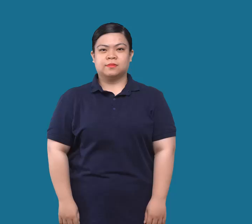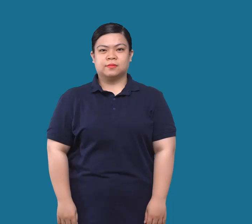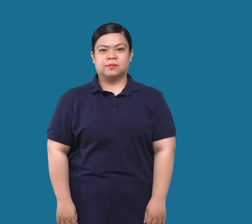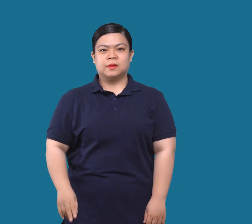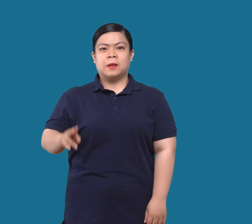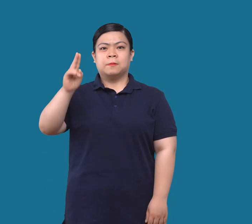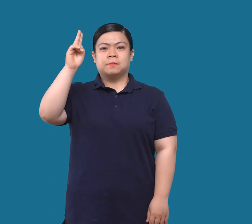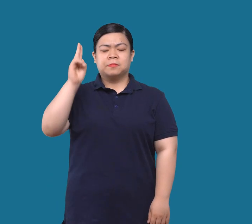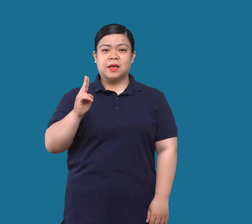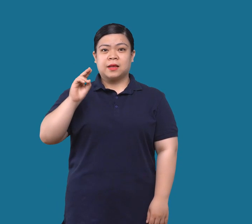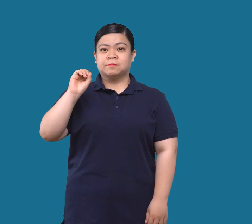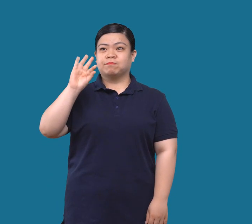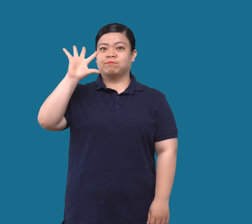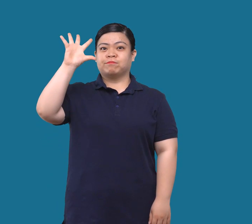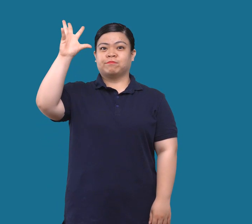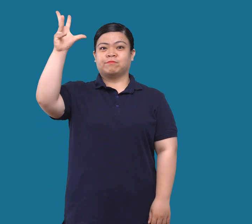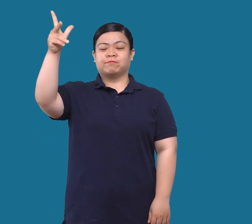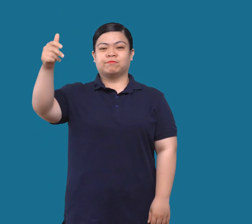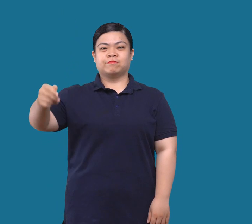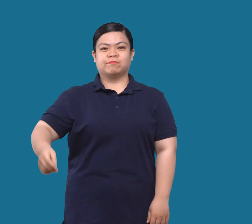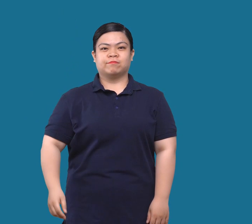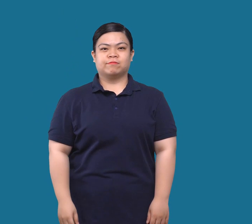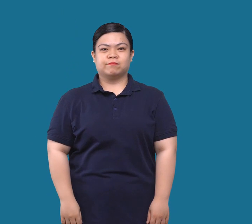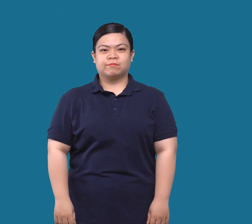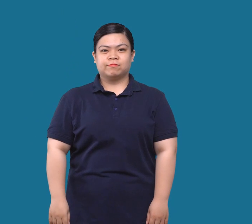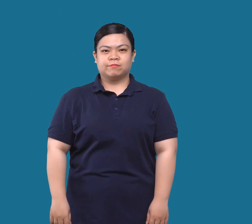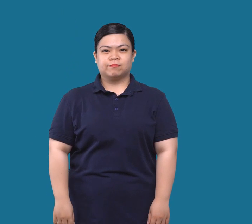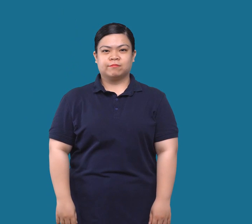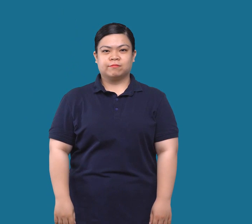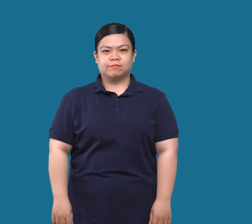pháo sáng